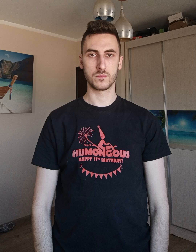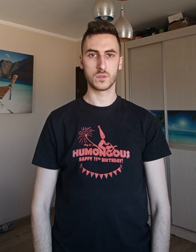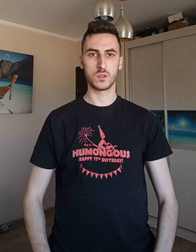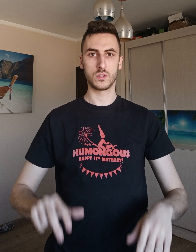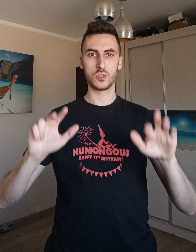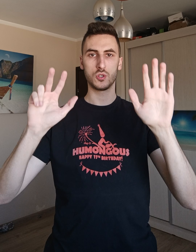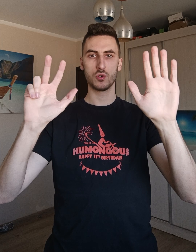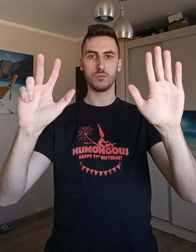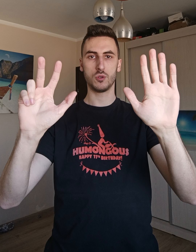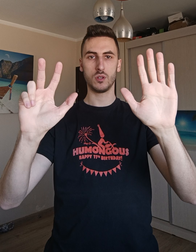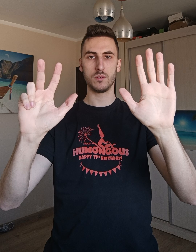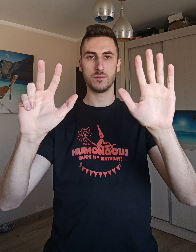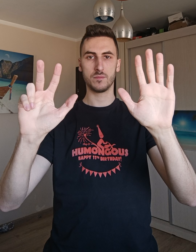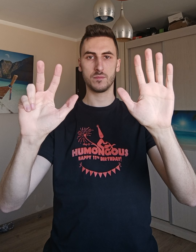שמונה